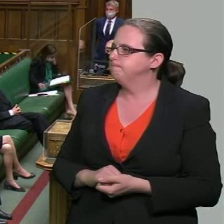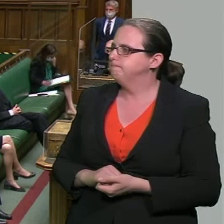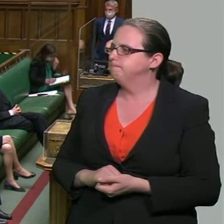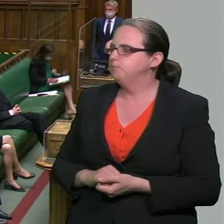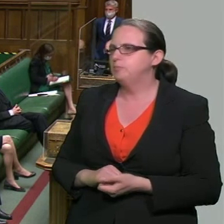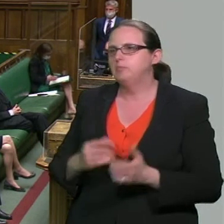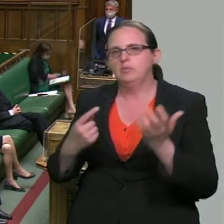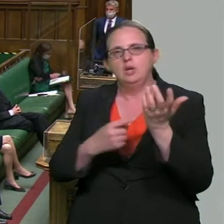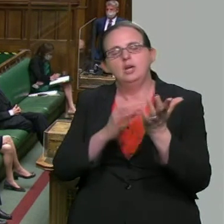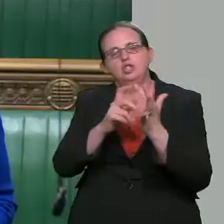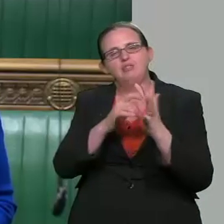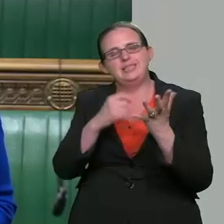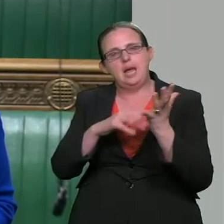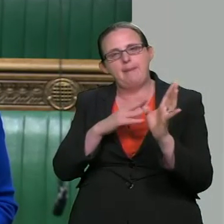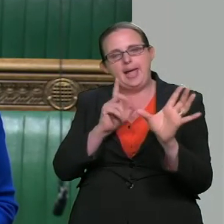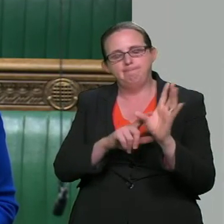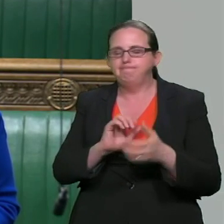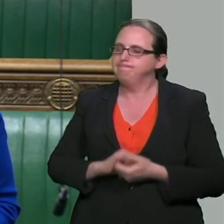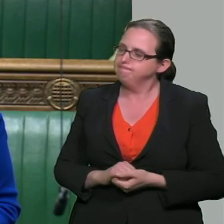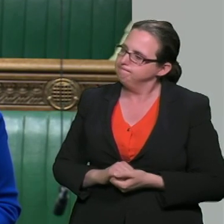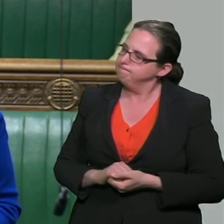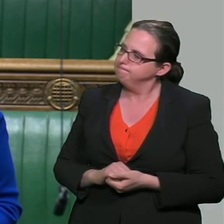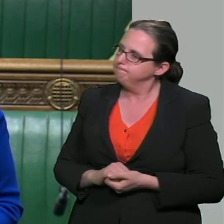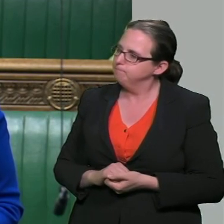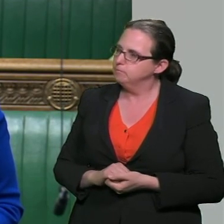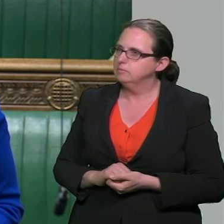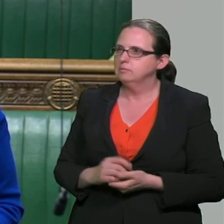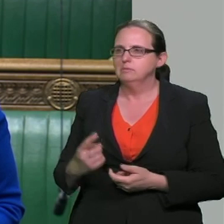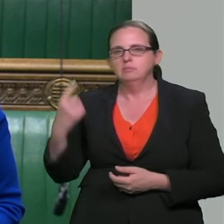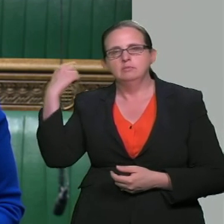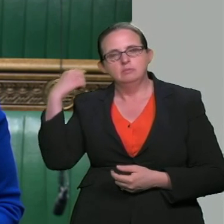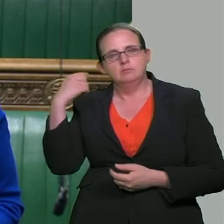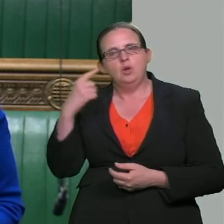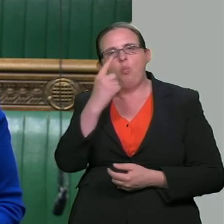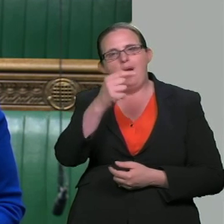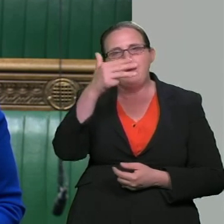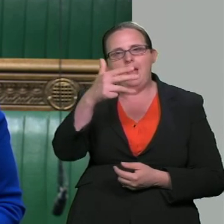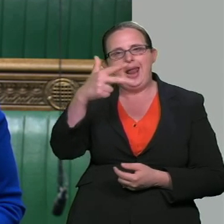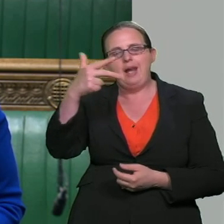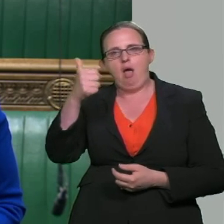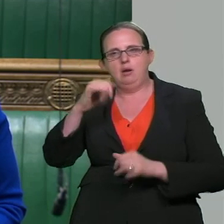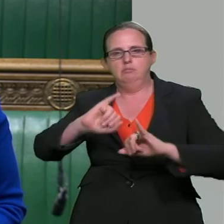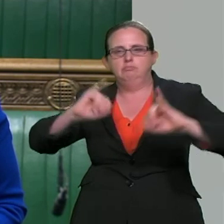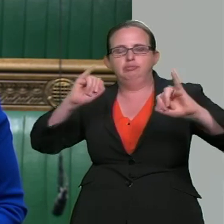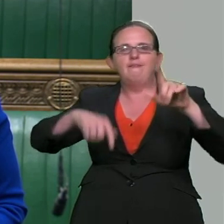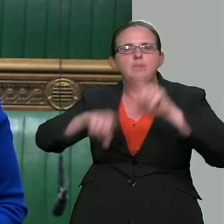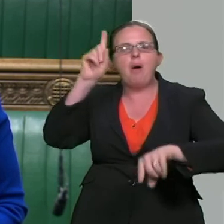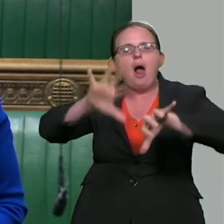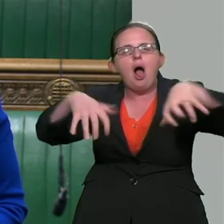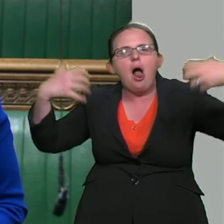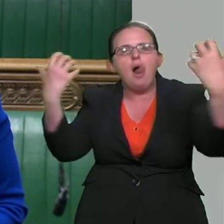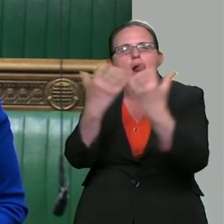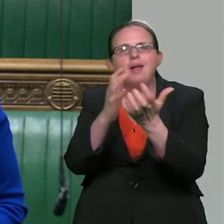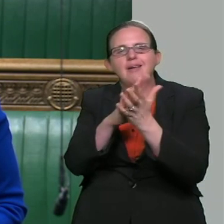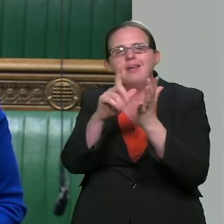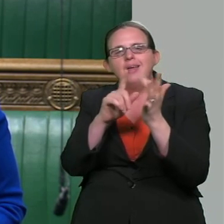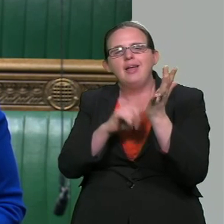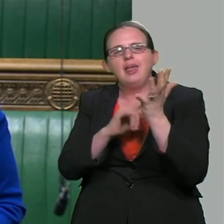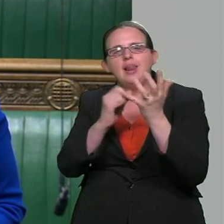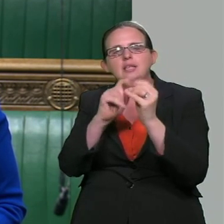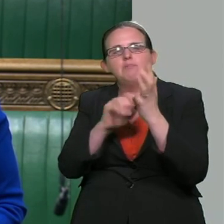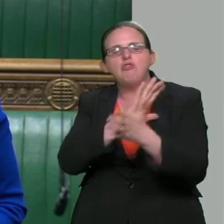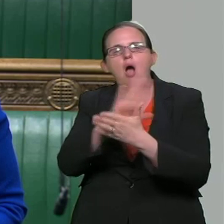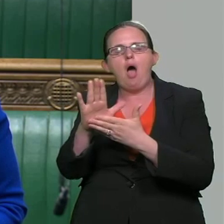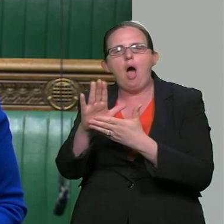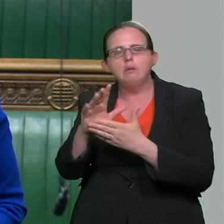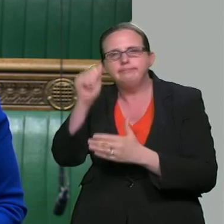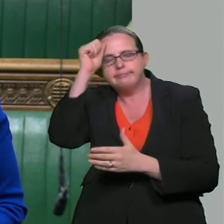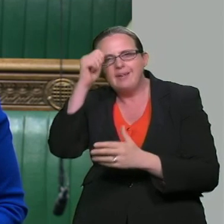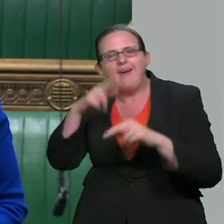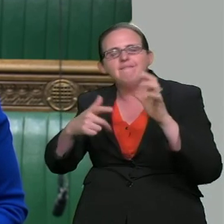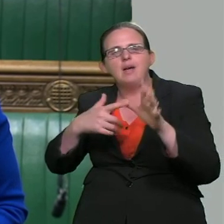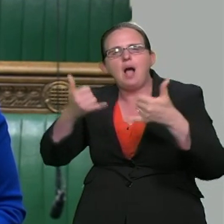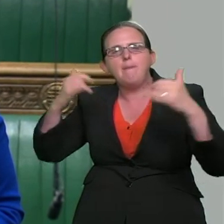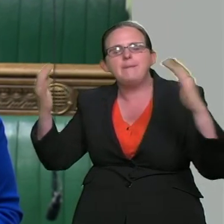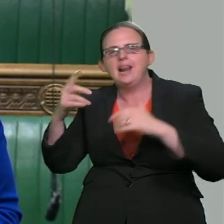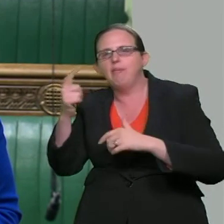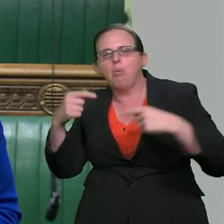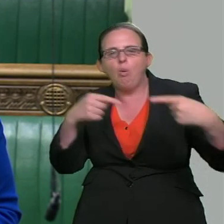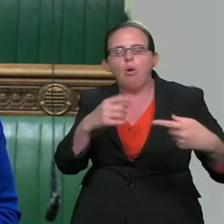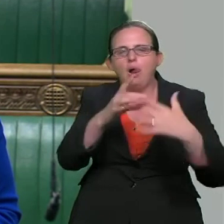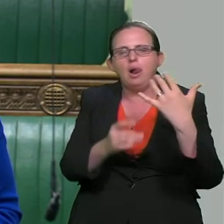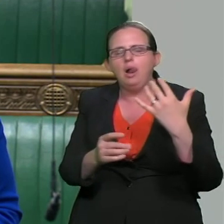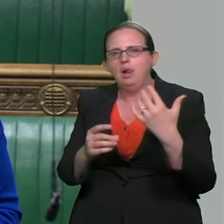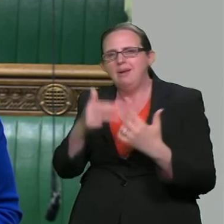In April 1989, 96 Liverpool fans were unlawfully killed at Hillsborough, yet nobody has been successfully prosecuted for their part in those unlawful killings.